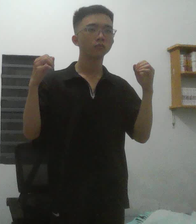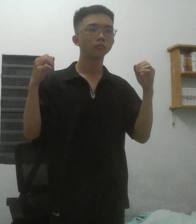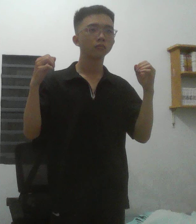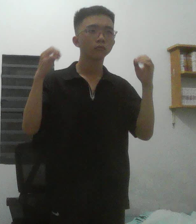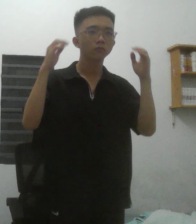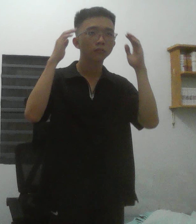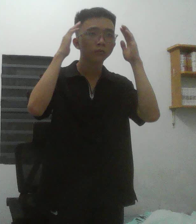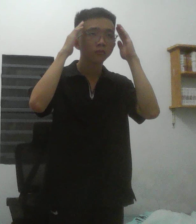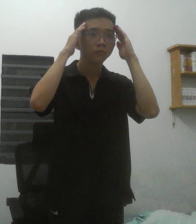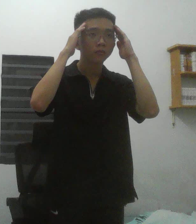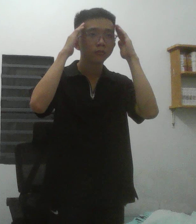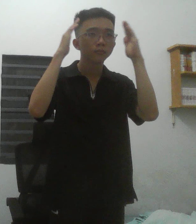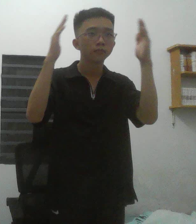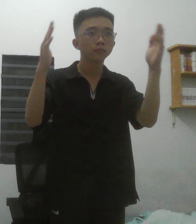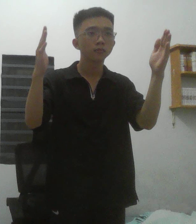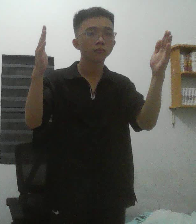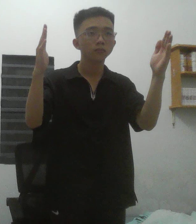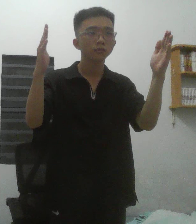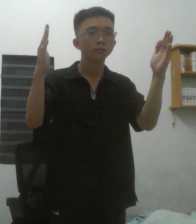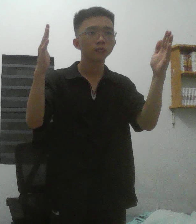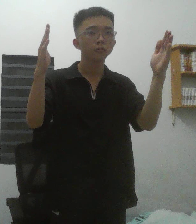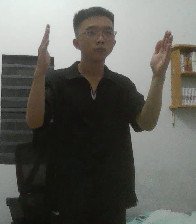quan tam